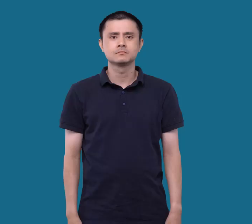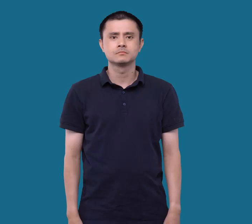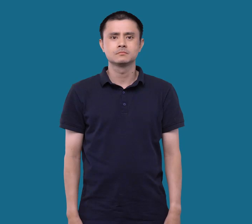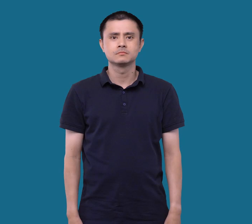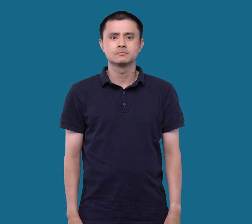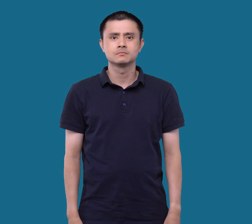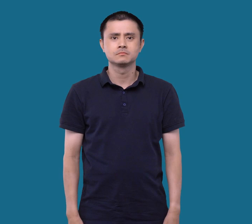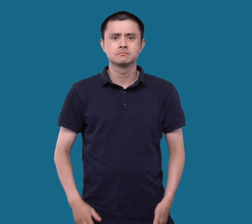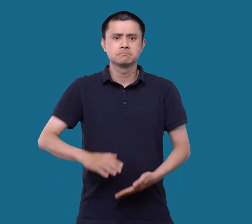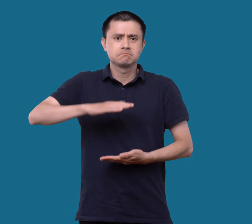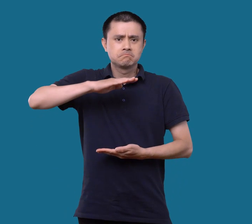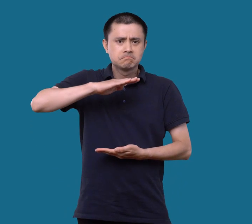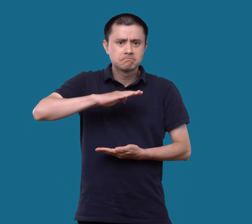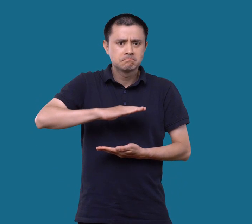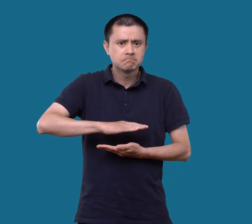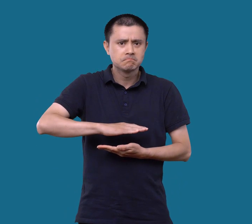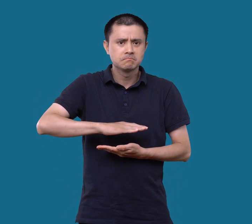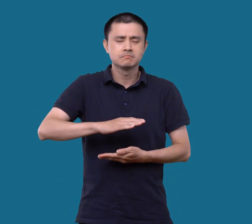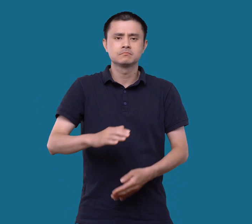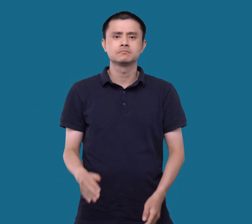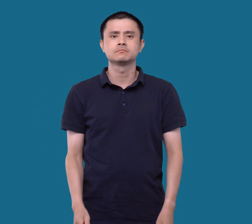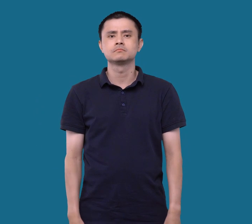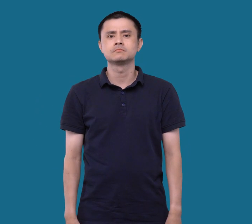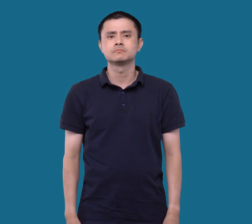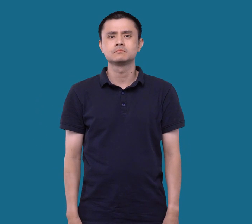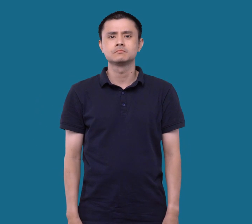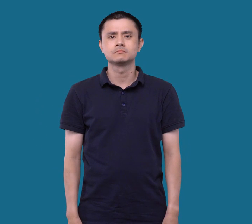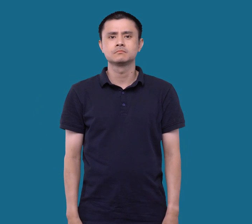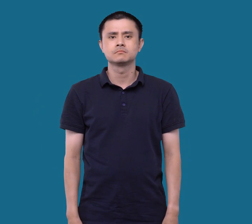nén